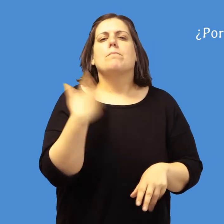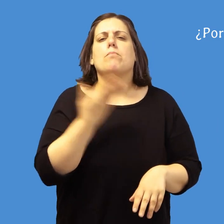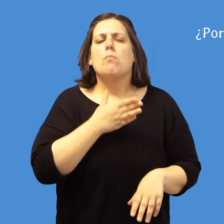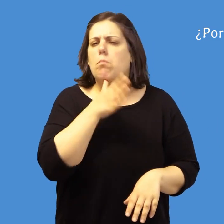afectar